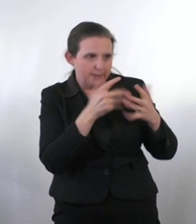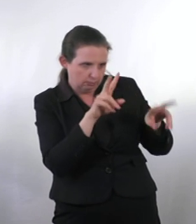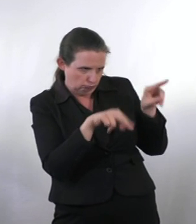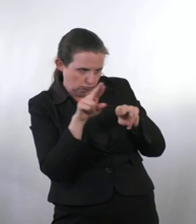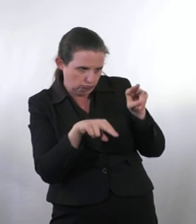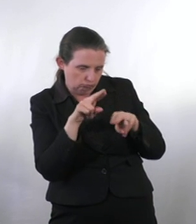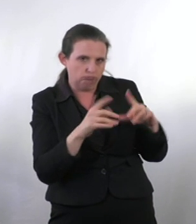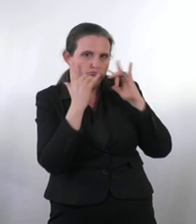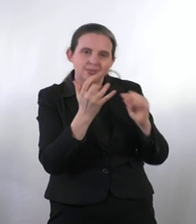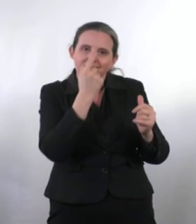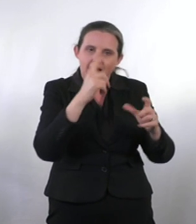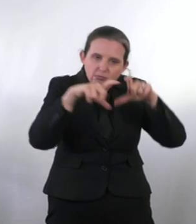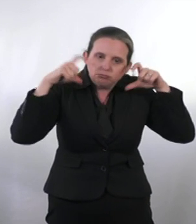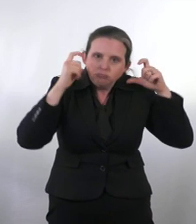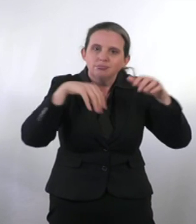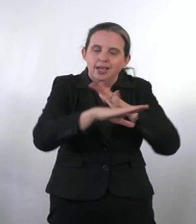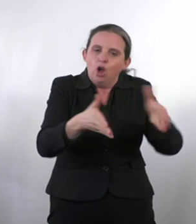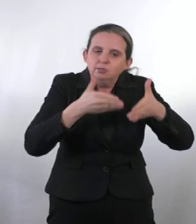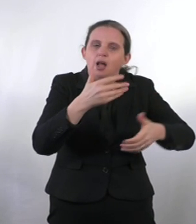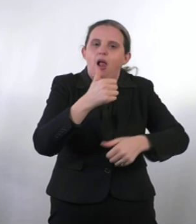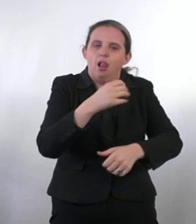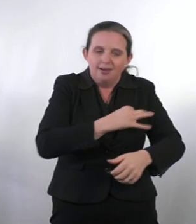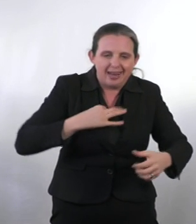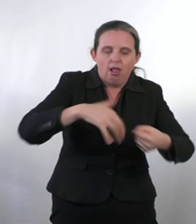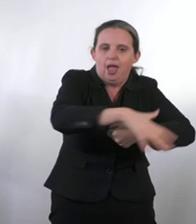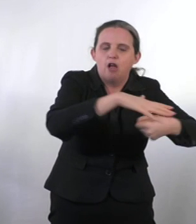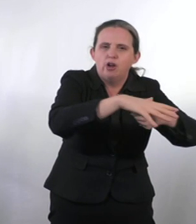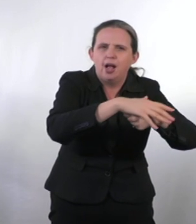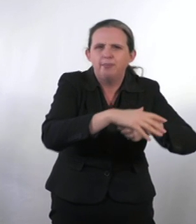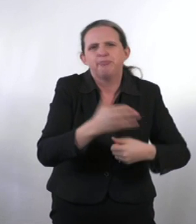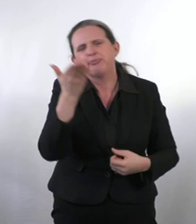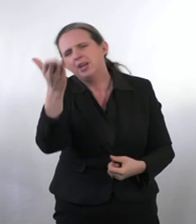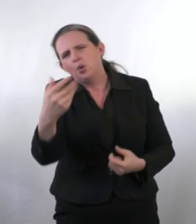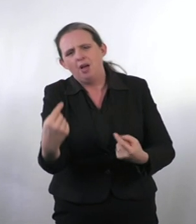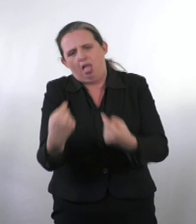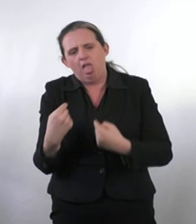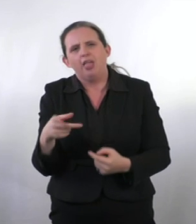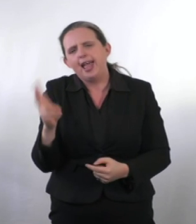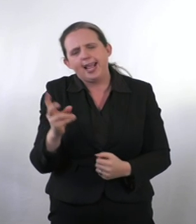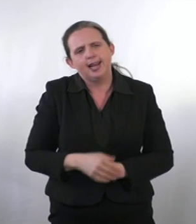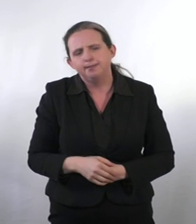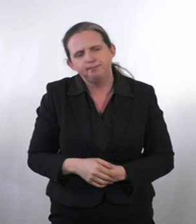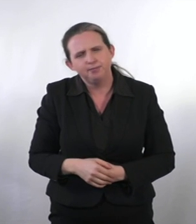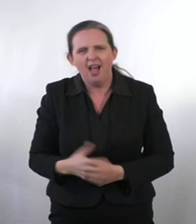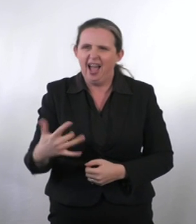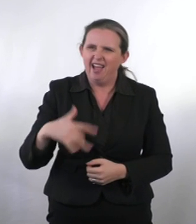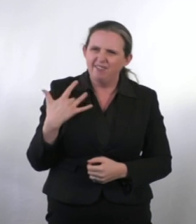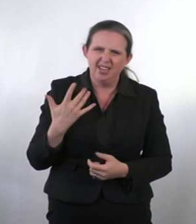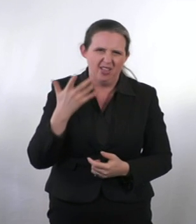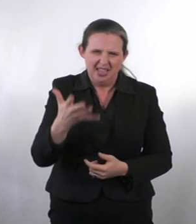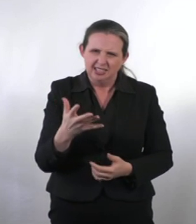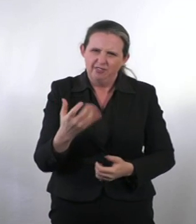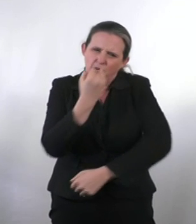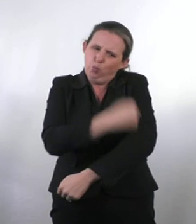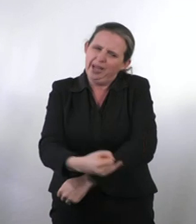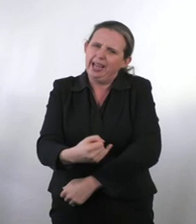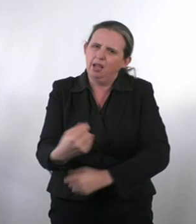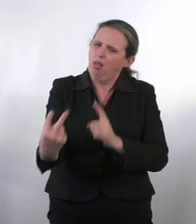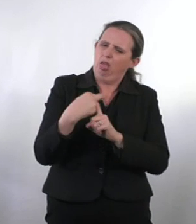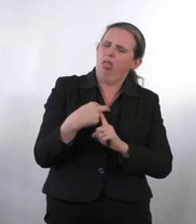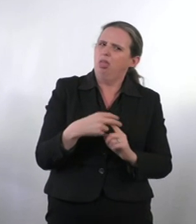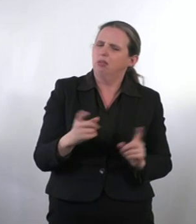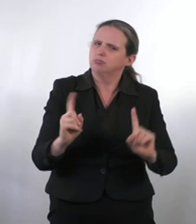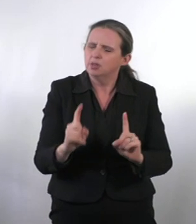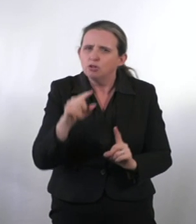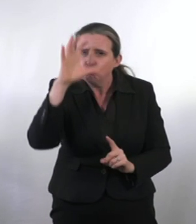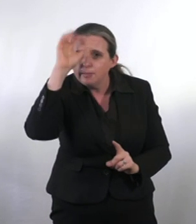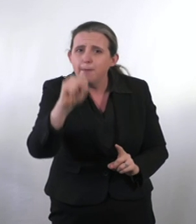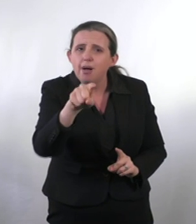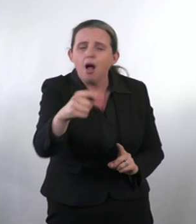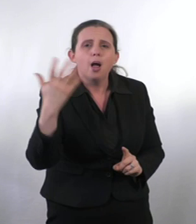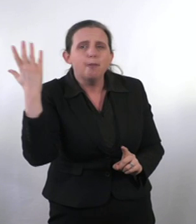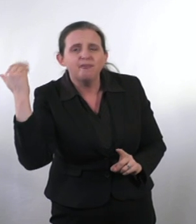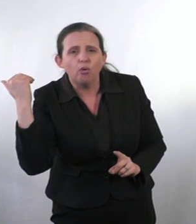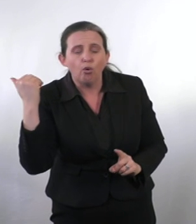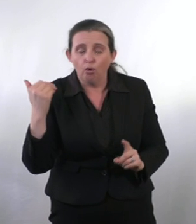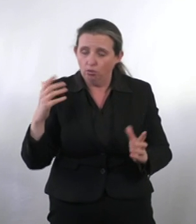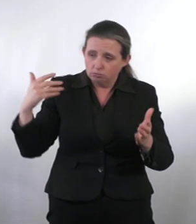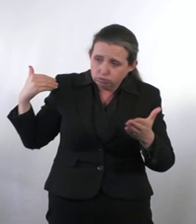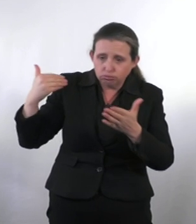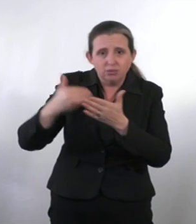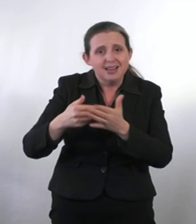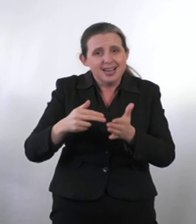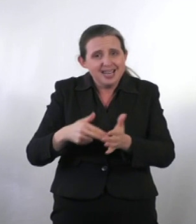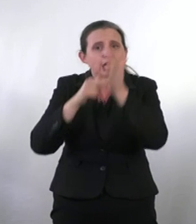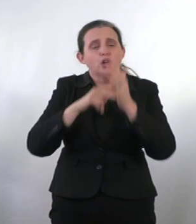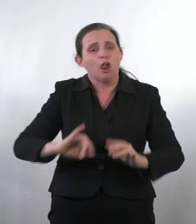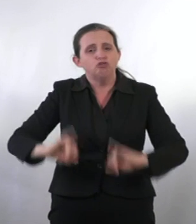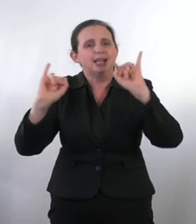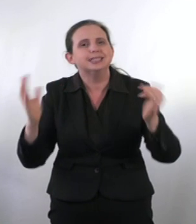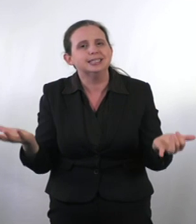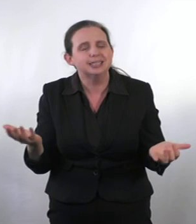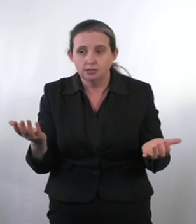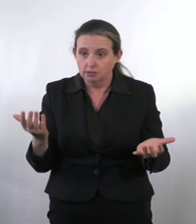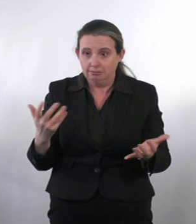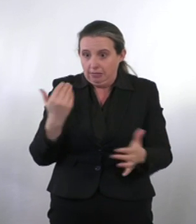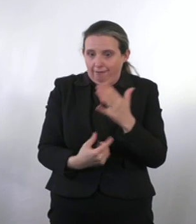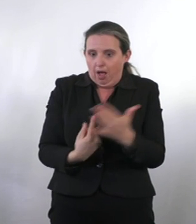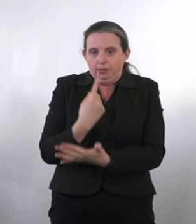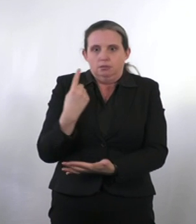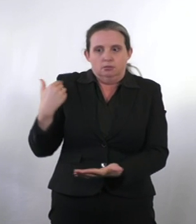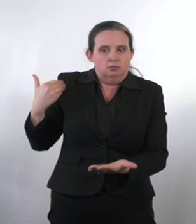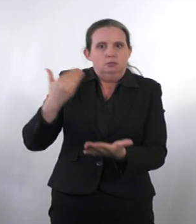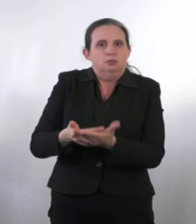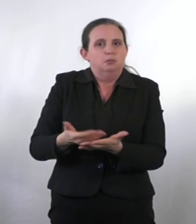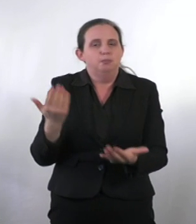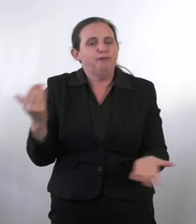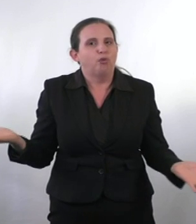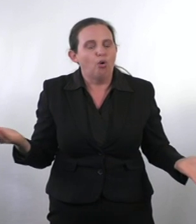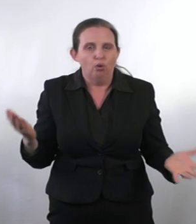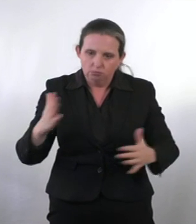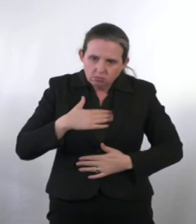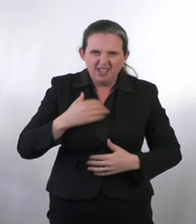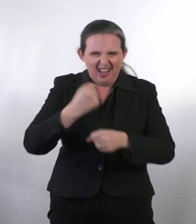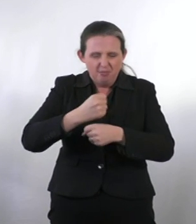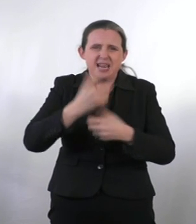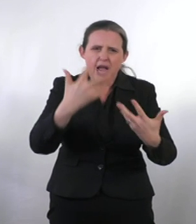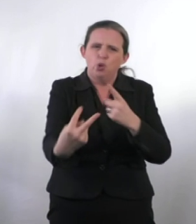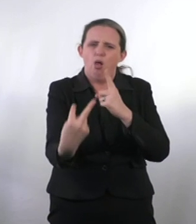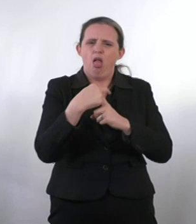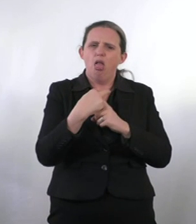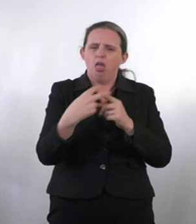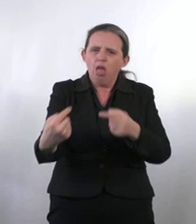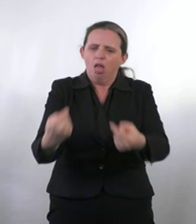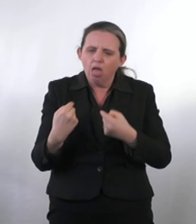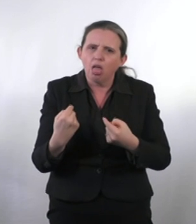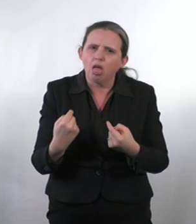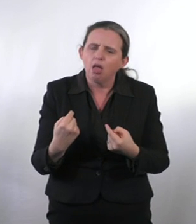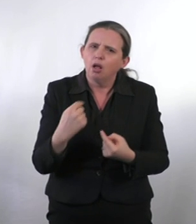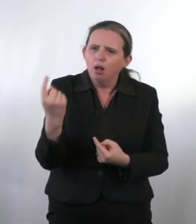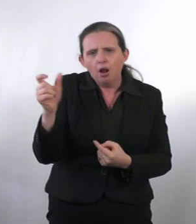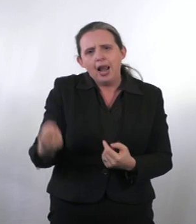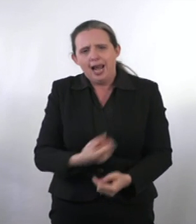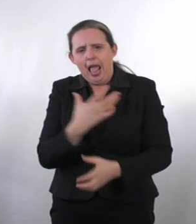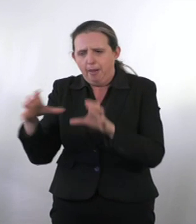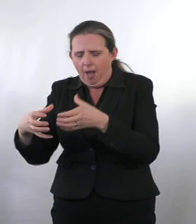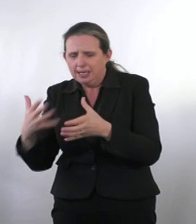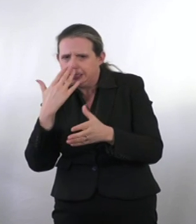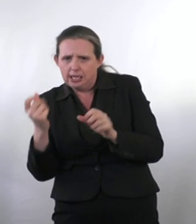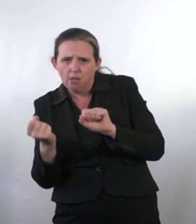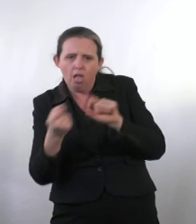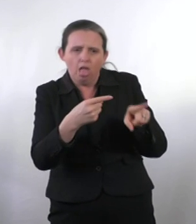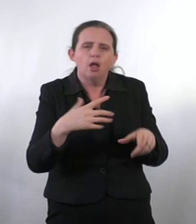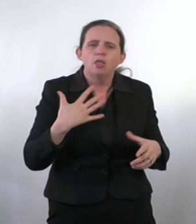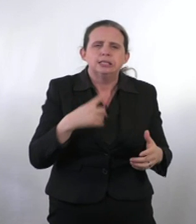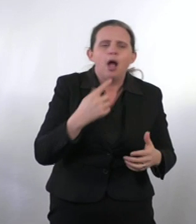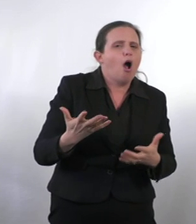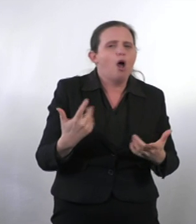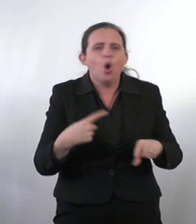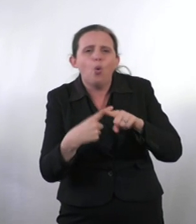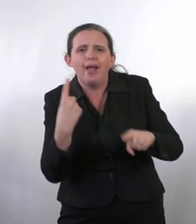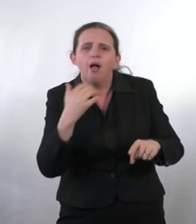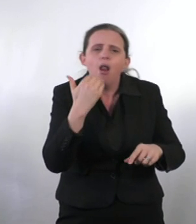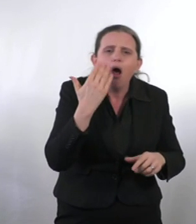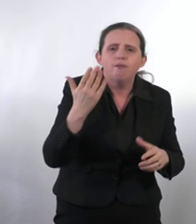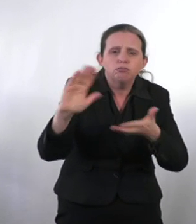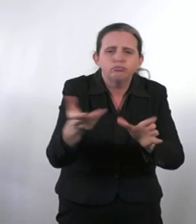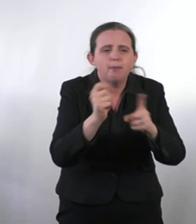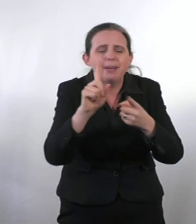Of all the pathetic lines of attack that we have heard so far, this is the feeblest, because if you remember, Mr Speaker, we were faced with a national pandemic on a scale that we had not seen before and the Government were being attacked by the Labour party for not moving fast enough to secure PPE.